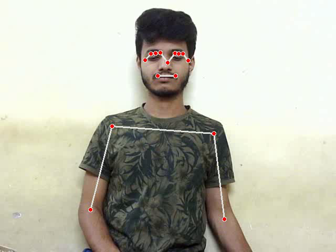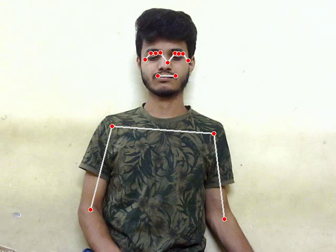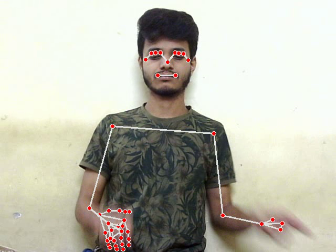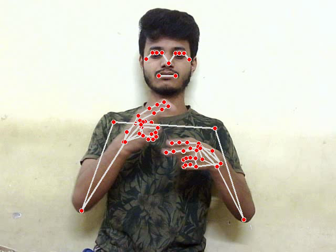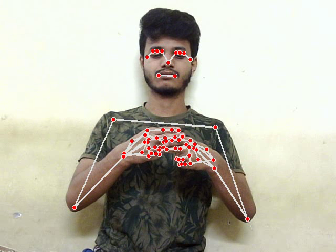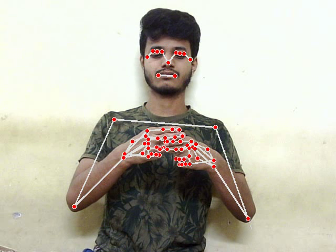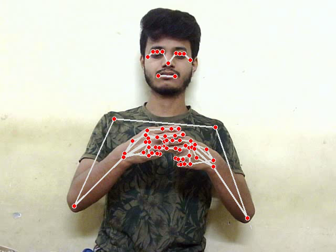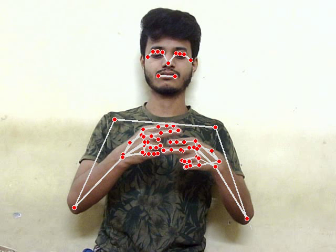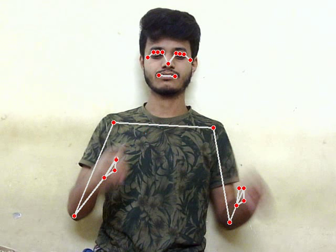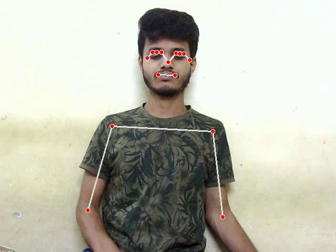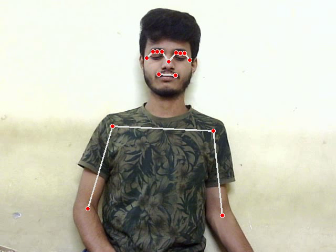name